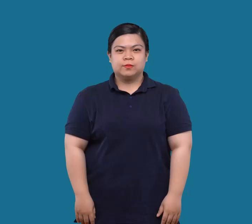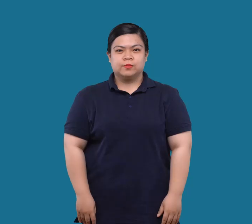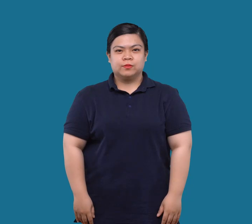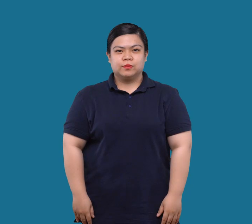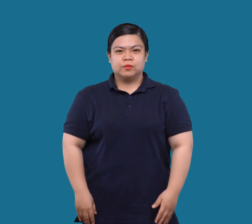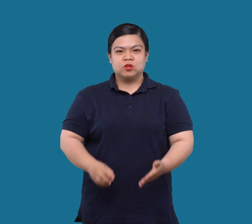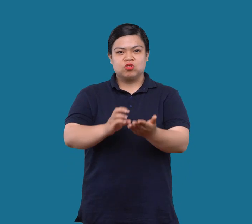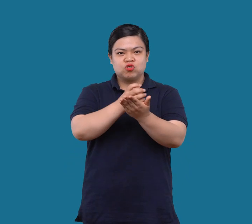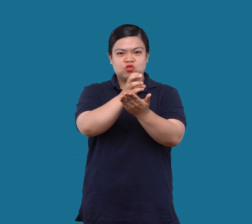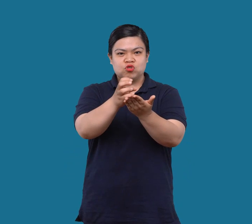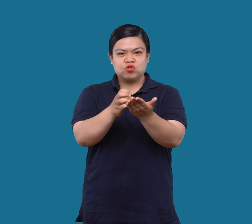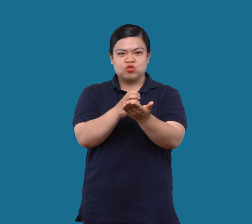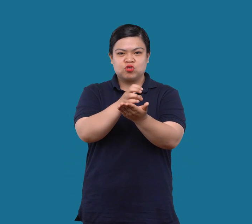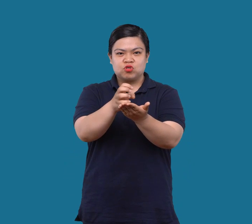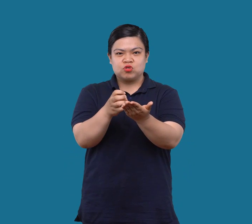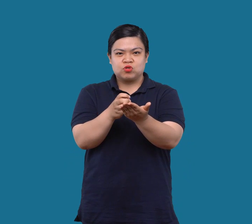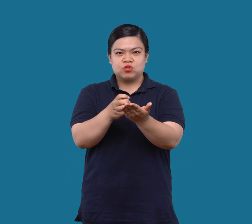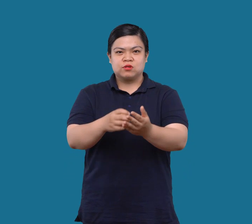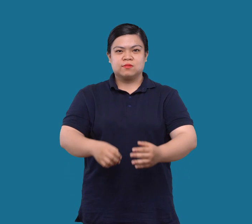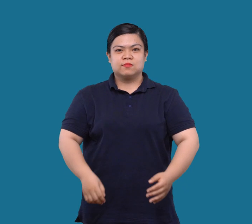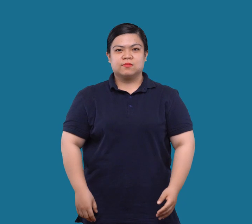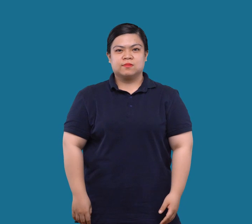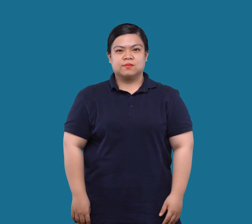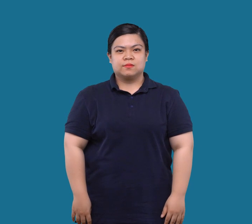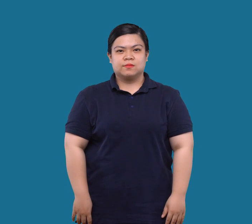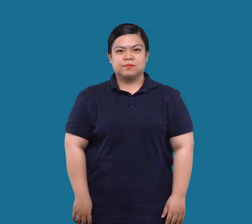chữa bài